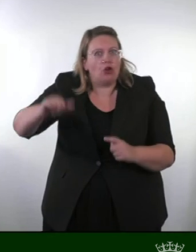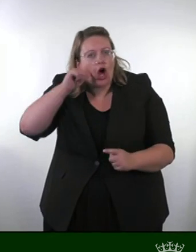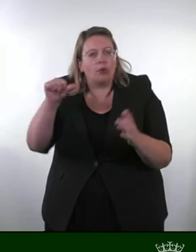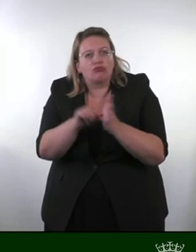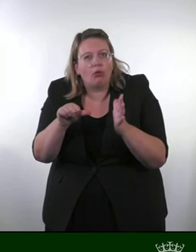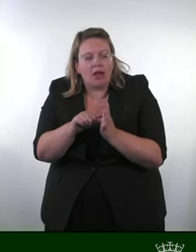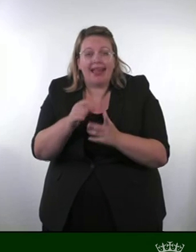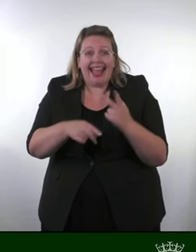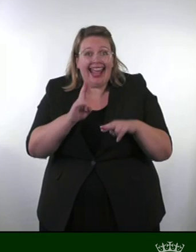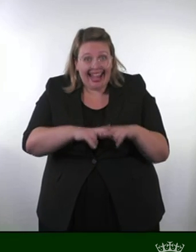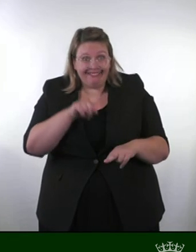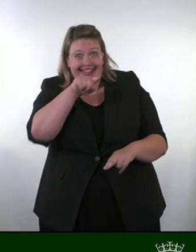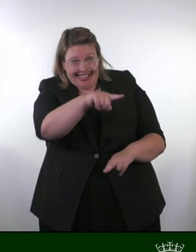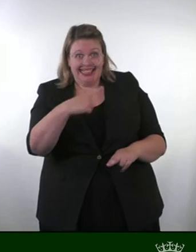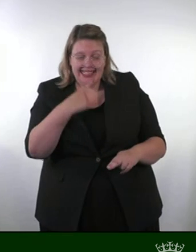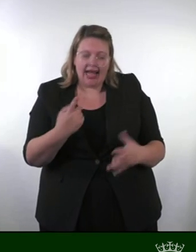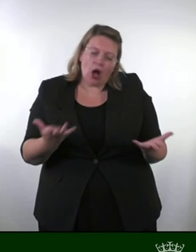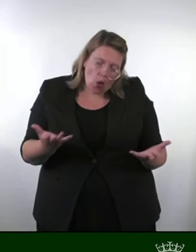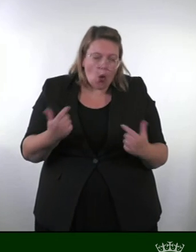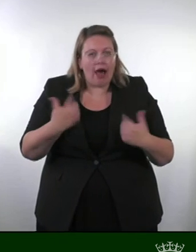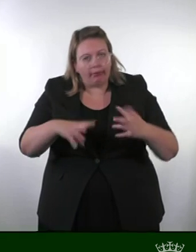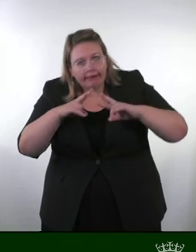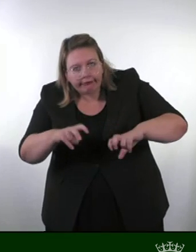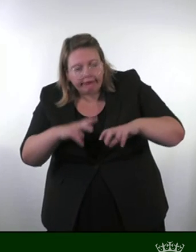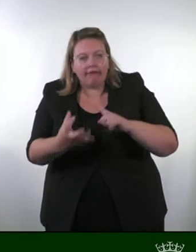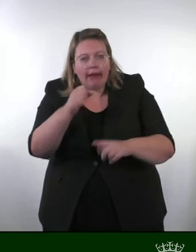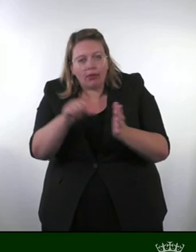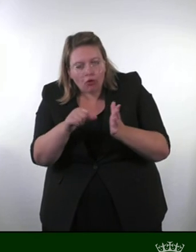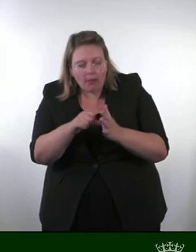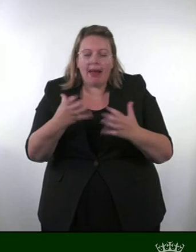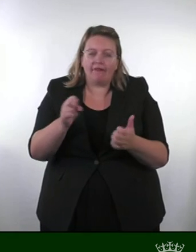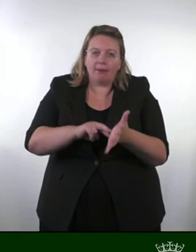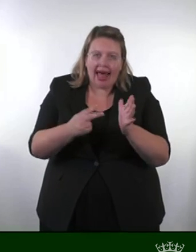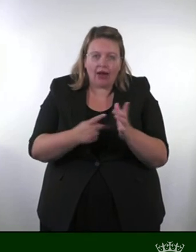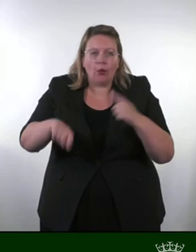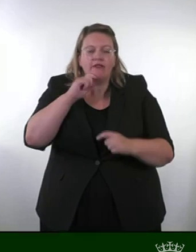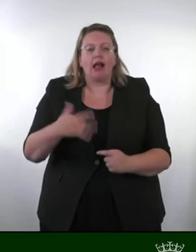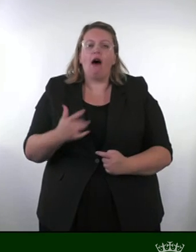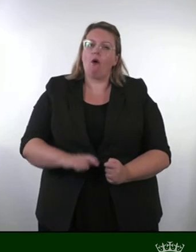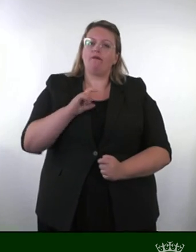I have looked into it. I have worked out what the problem is and here is my plan”, people might be reassured.